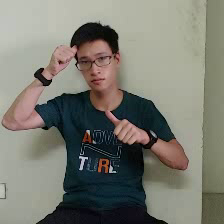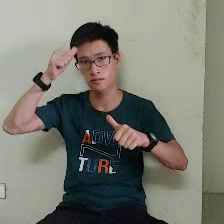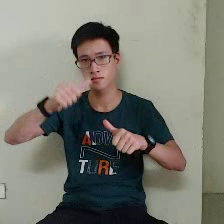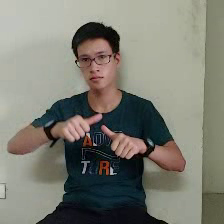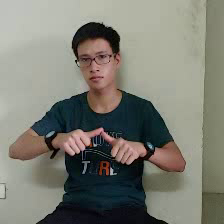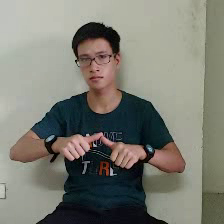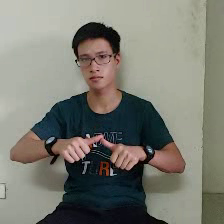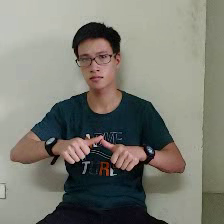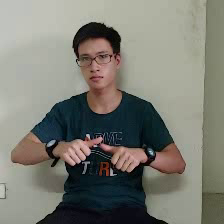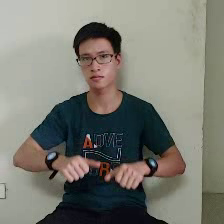Nhớ